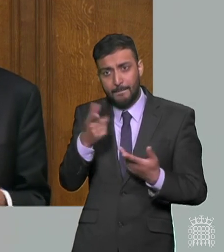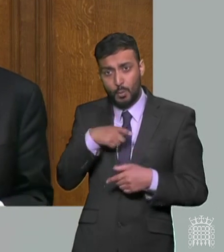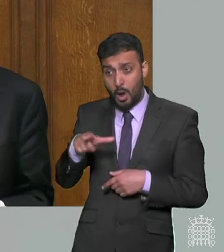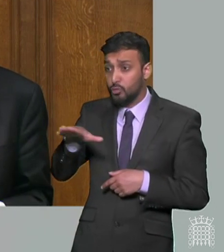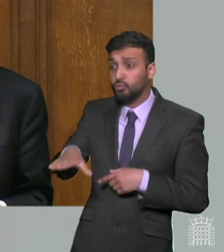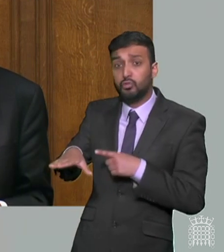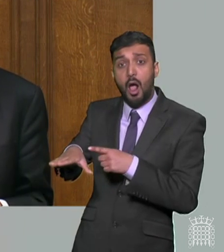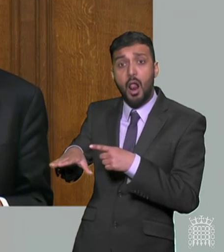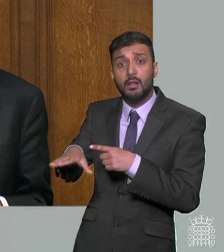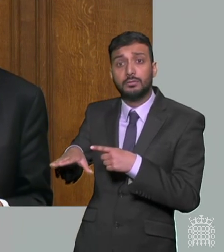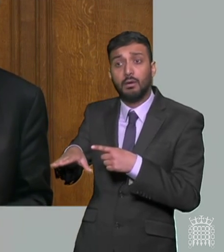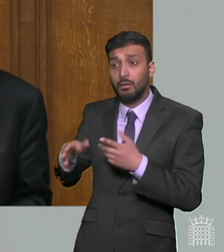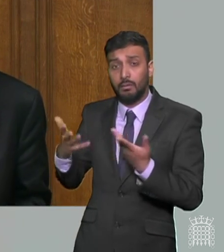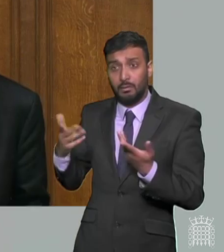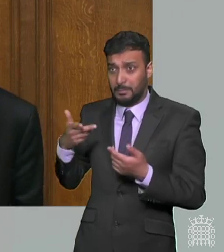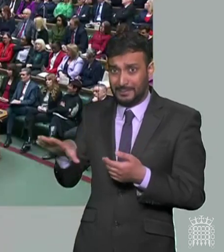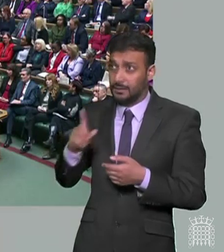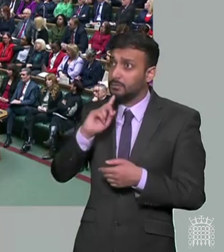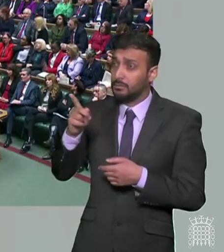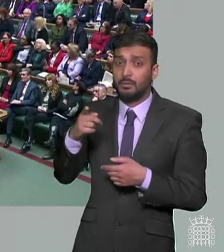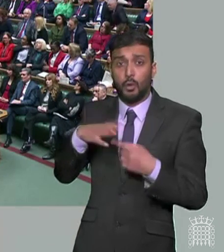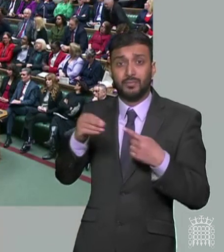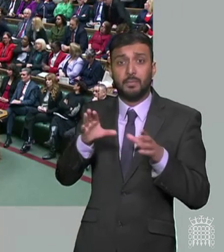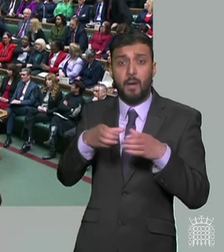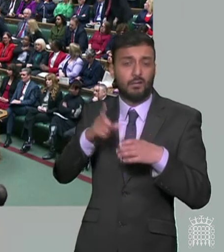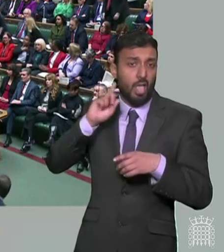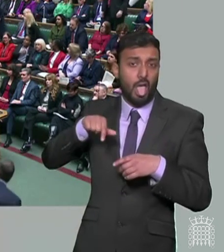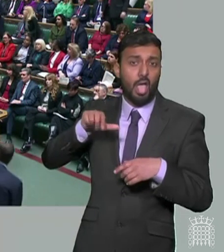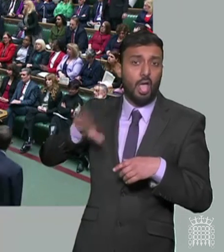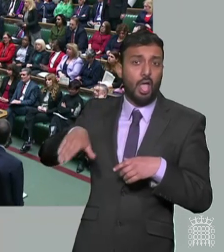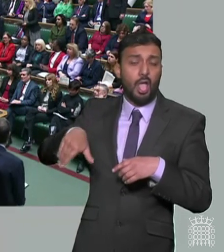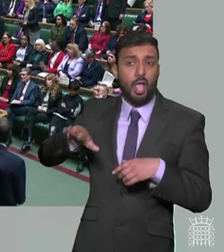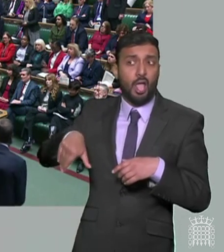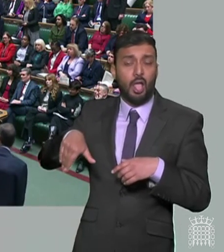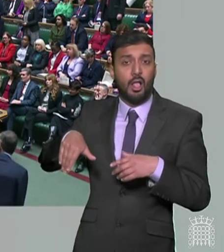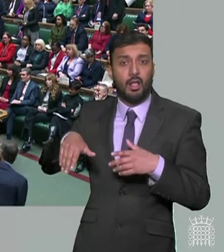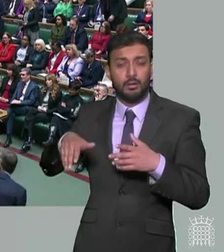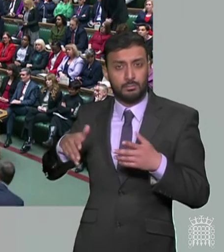Does he wish to take this opportunity to apologise to them?